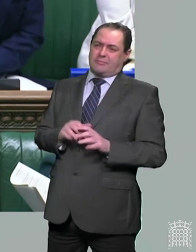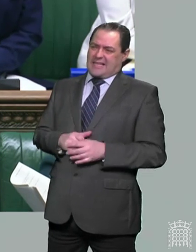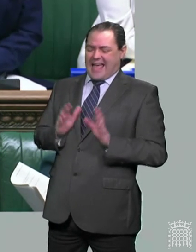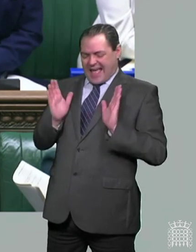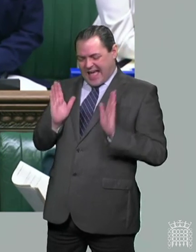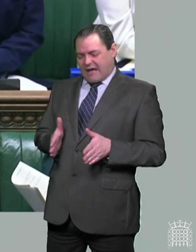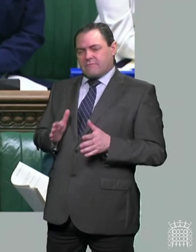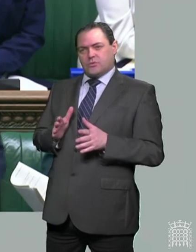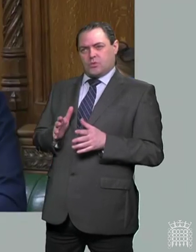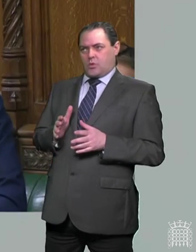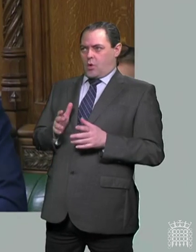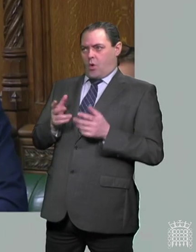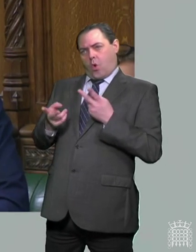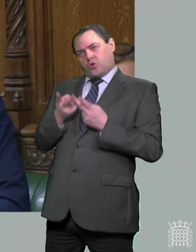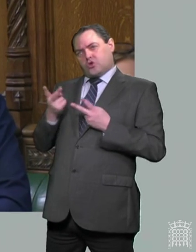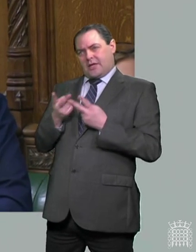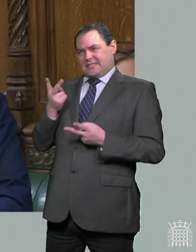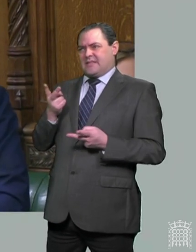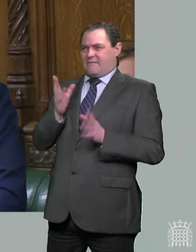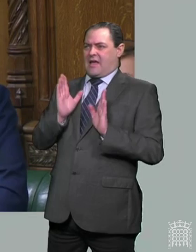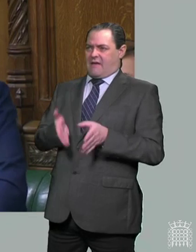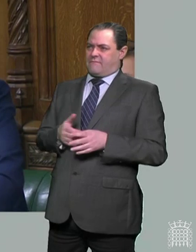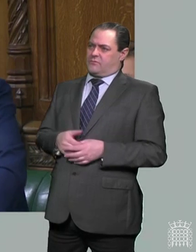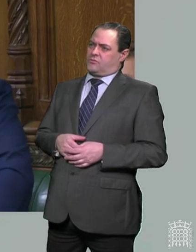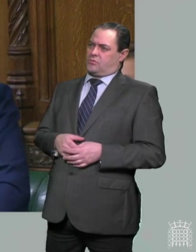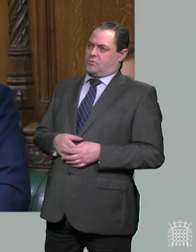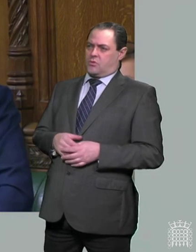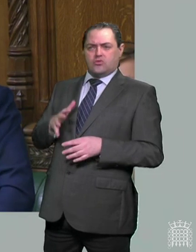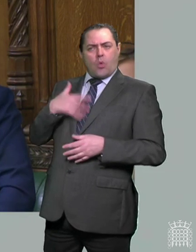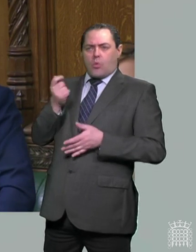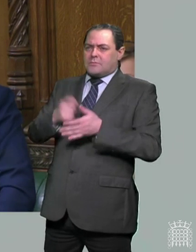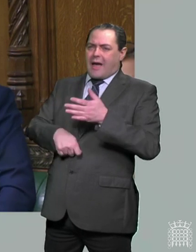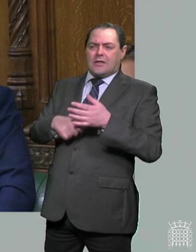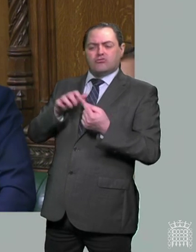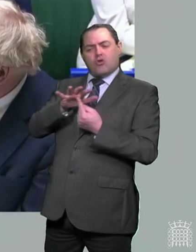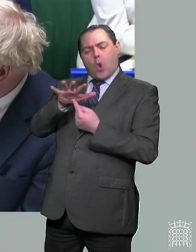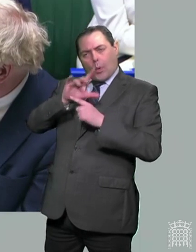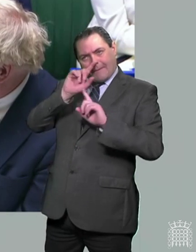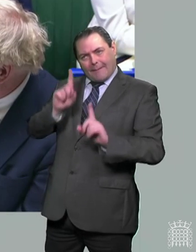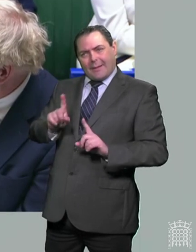We must find an alternative that does not punish local residents.